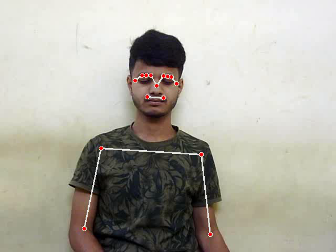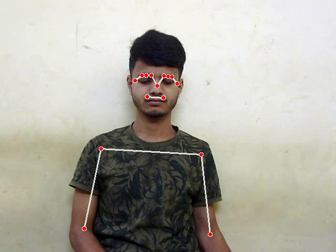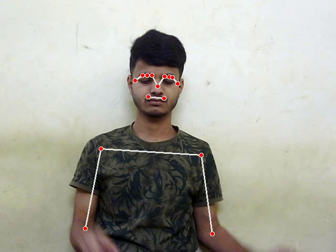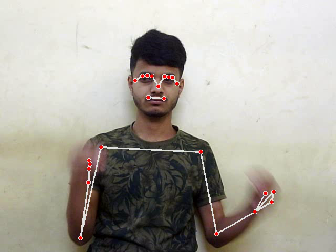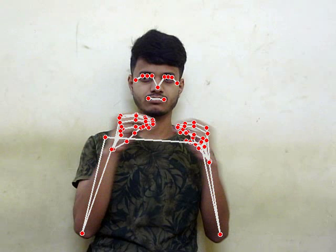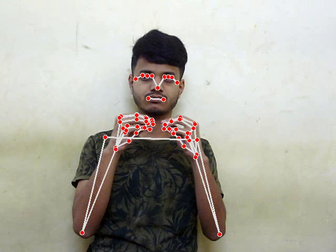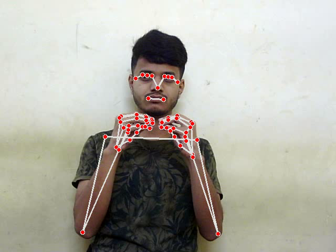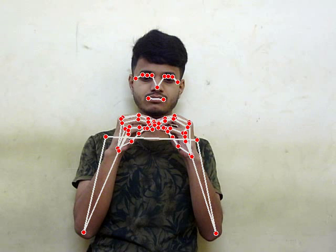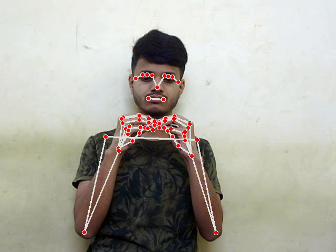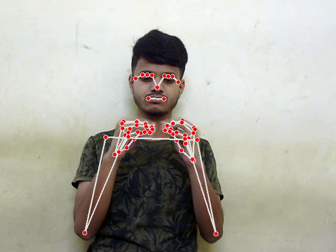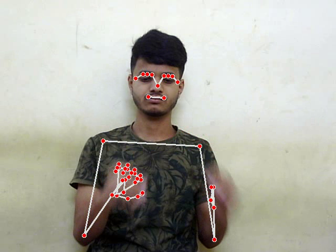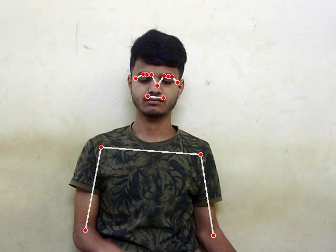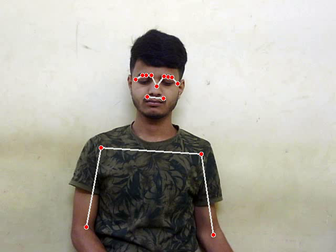more